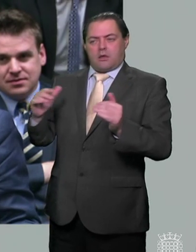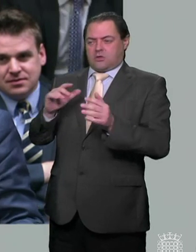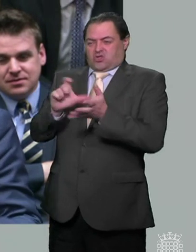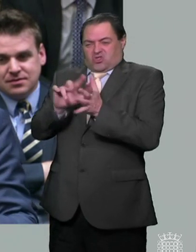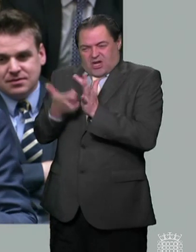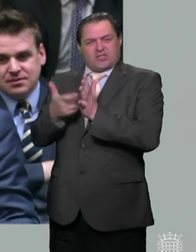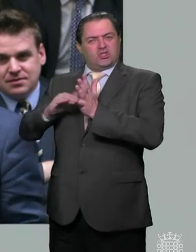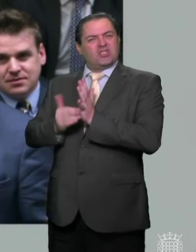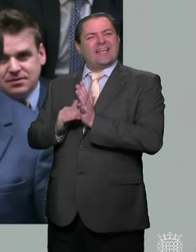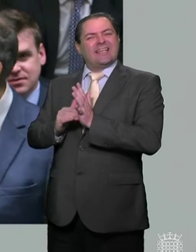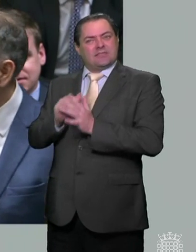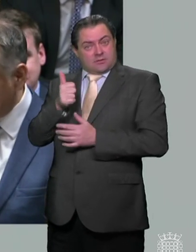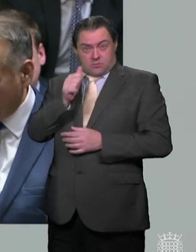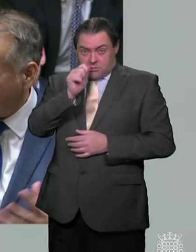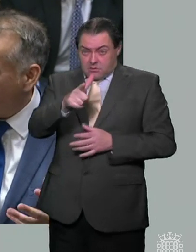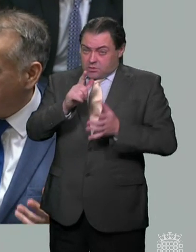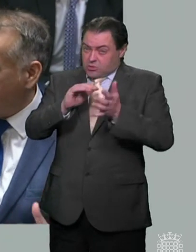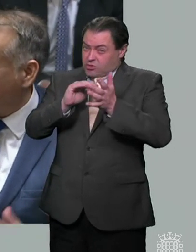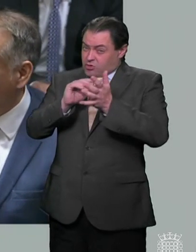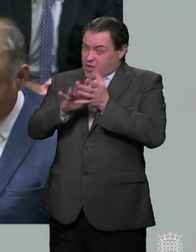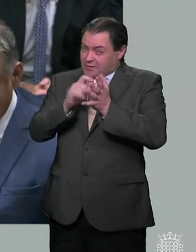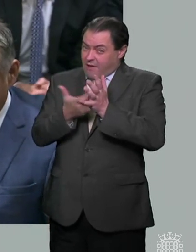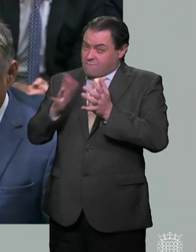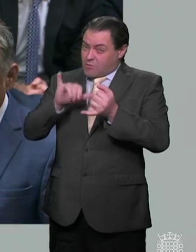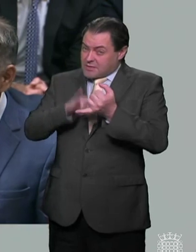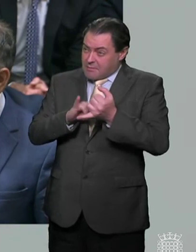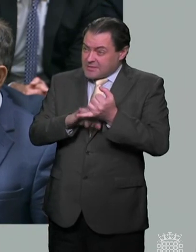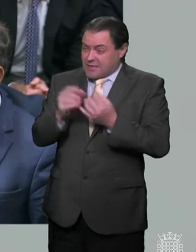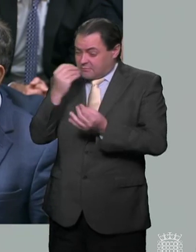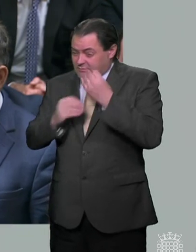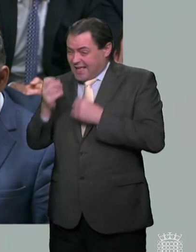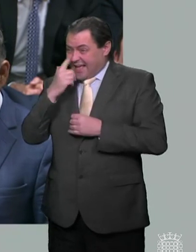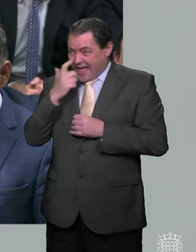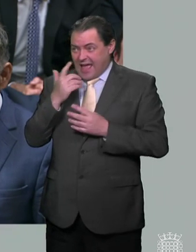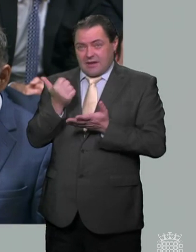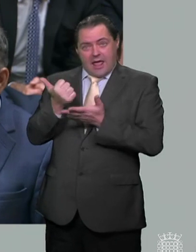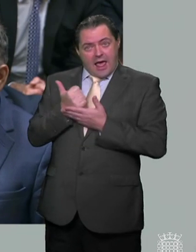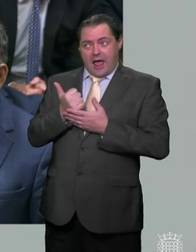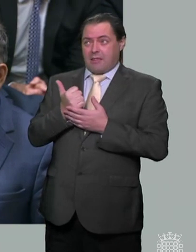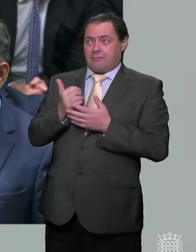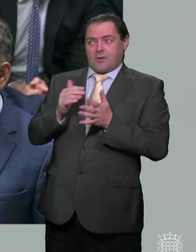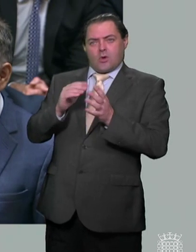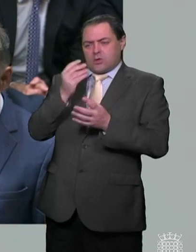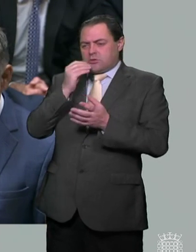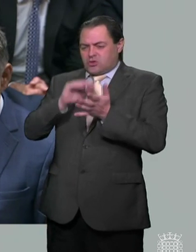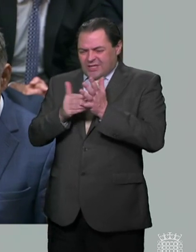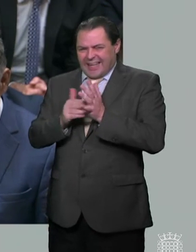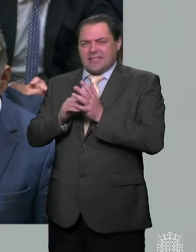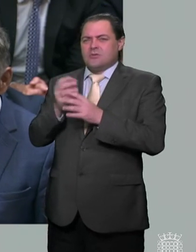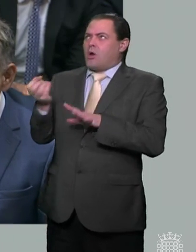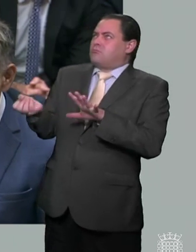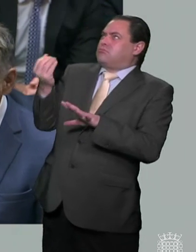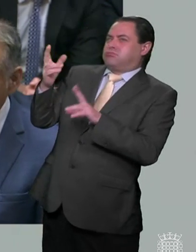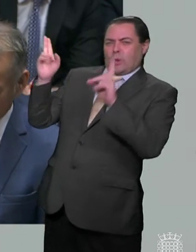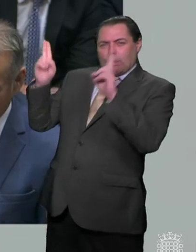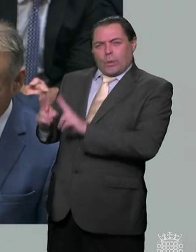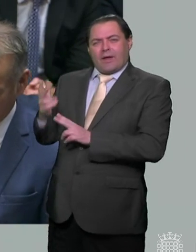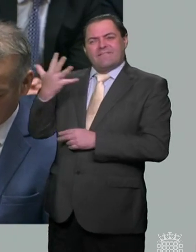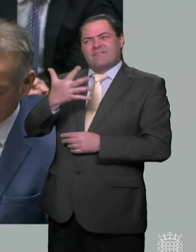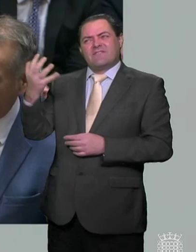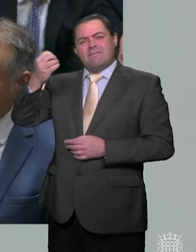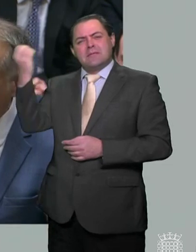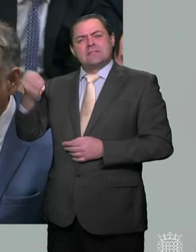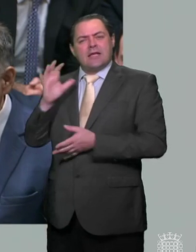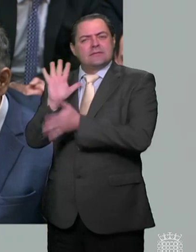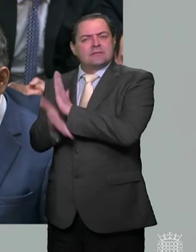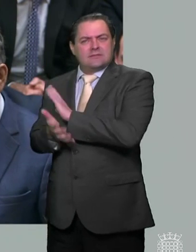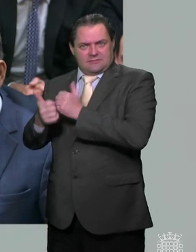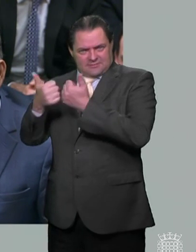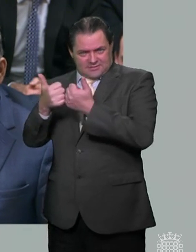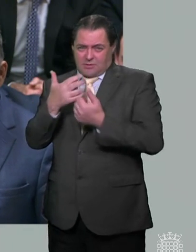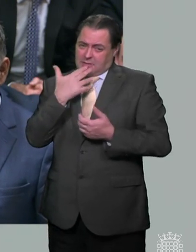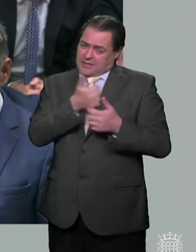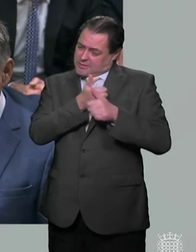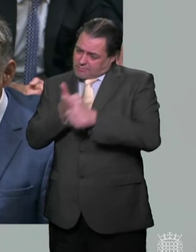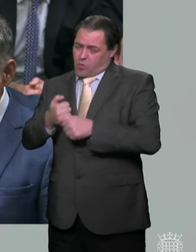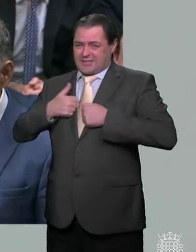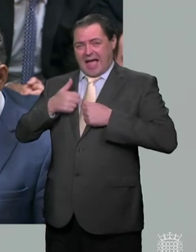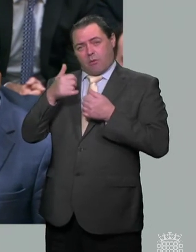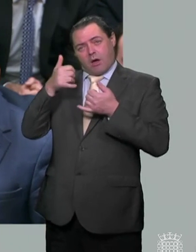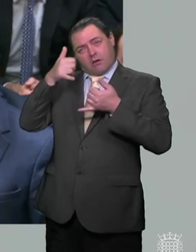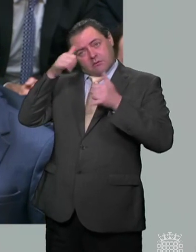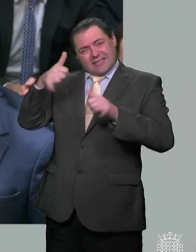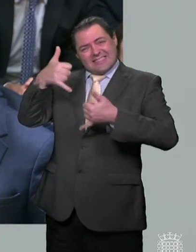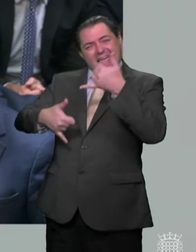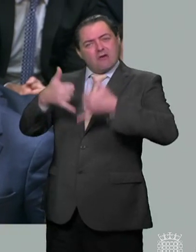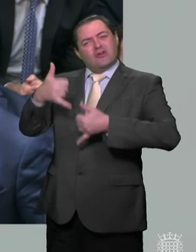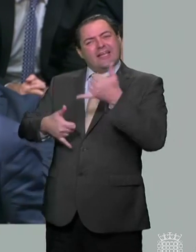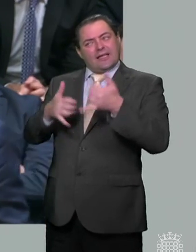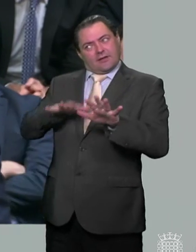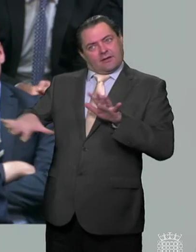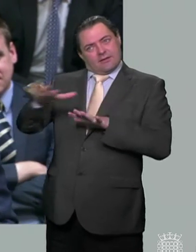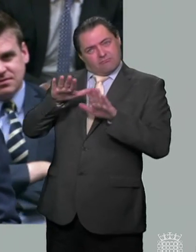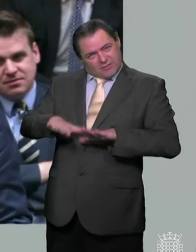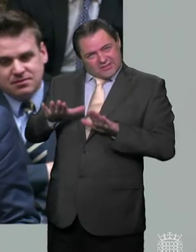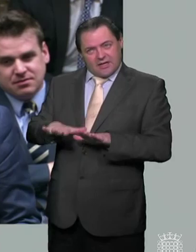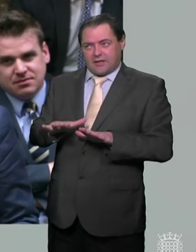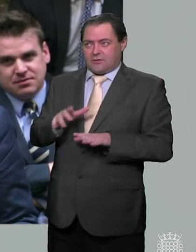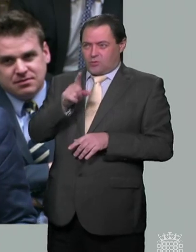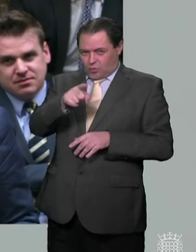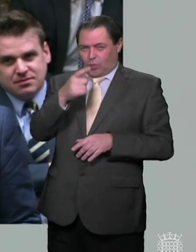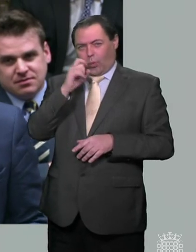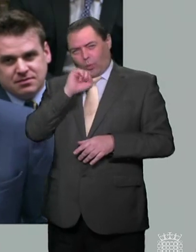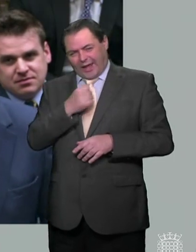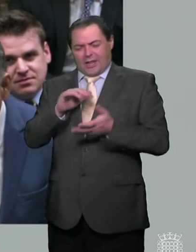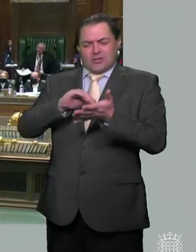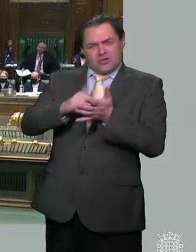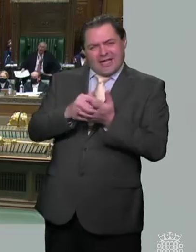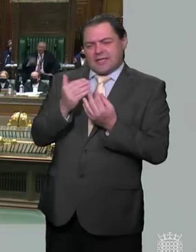Did my right honourable Friend know that eating cheddar from Somerset can reduce one’s cheese consumption carbon footprint by 55%, and will he support our vital diary industry by committing himself to enjoying a carbon-neutral cheese toastie today?